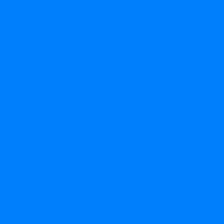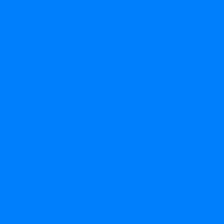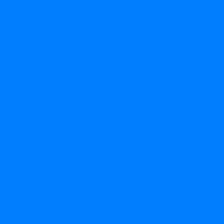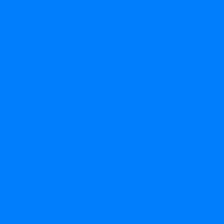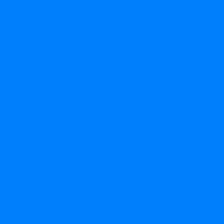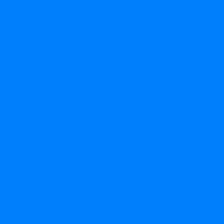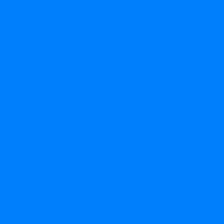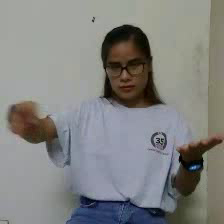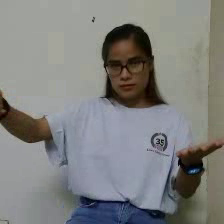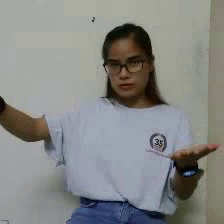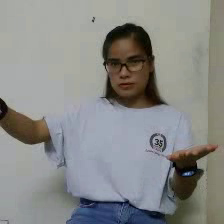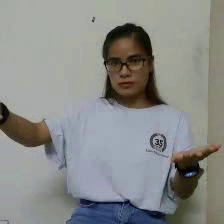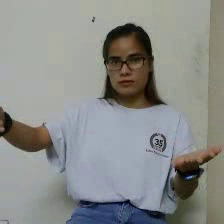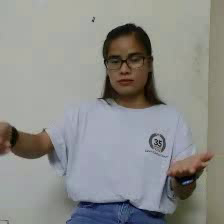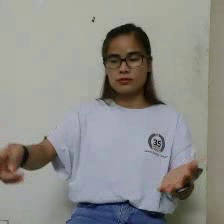Xuất viện